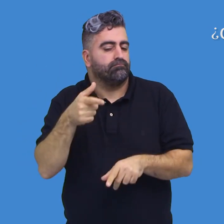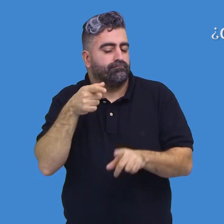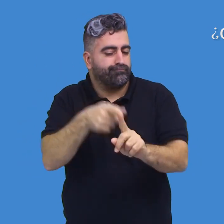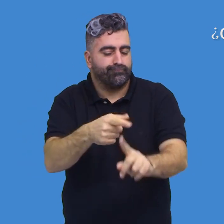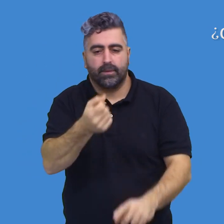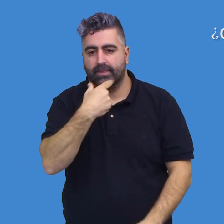objetivo